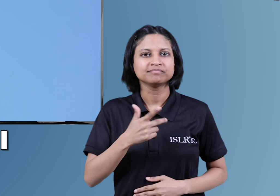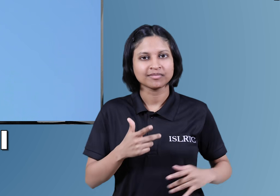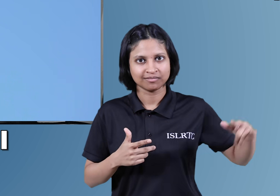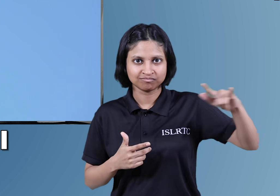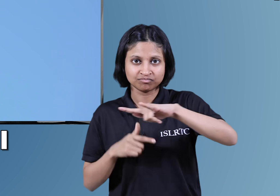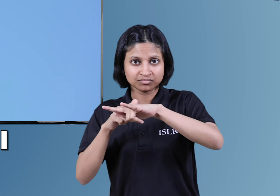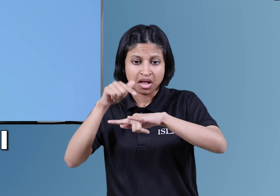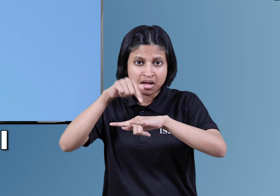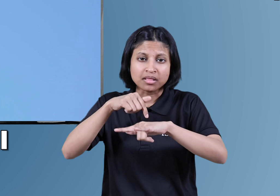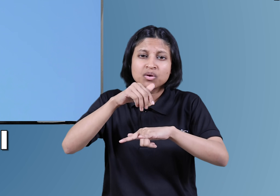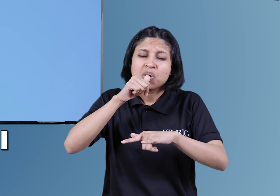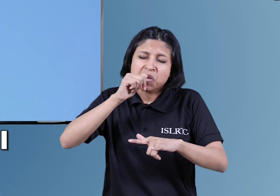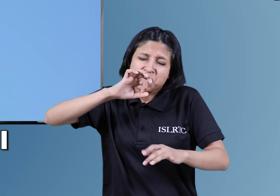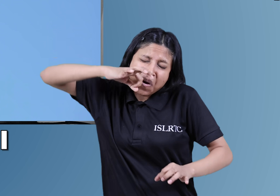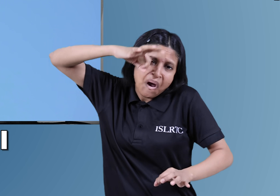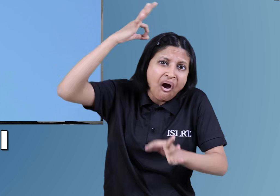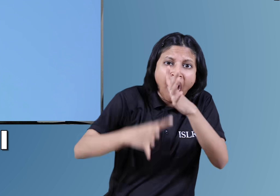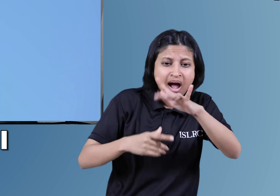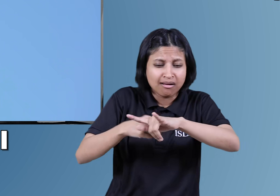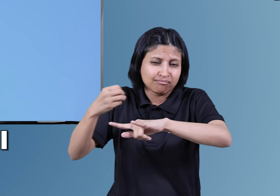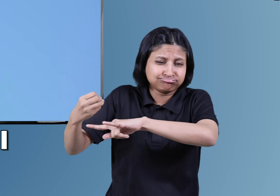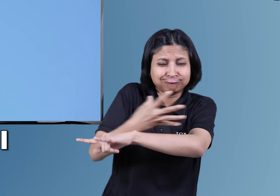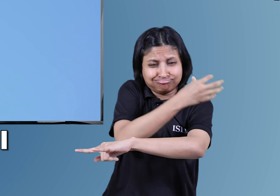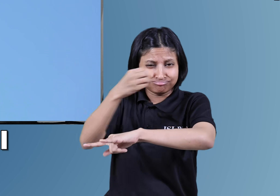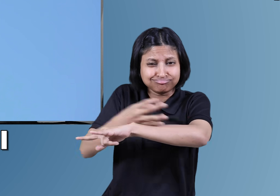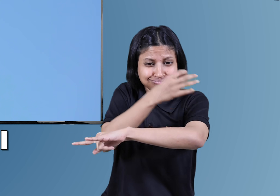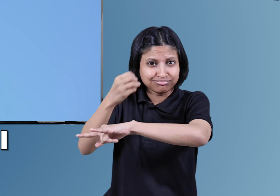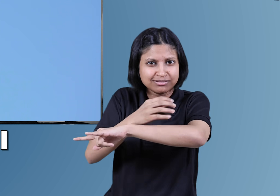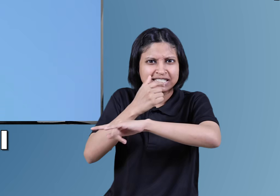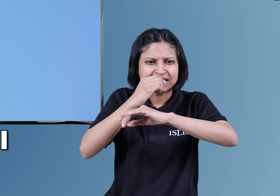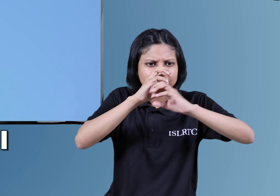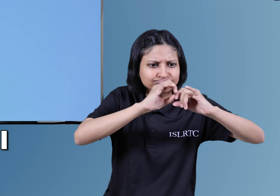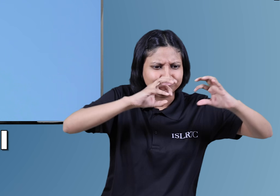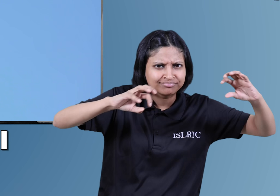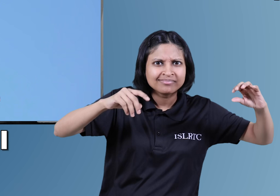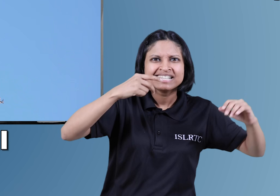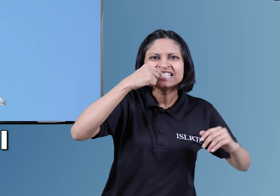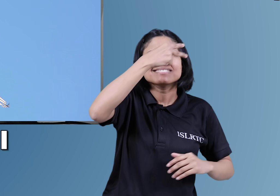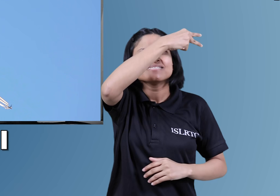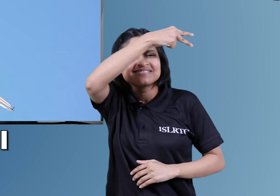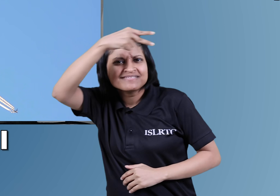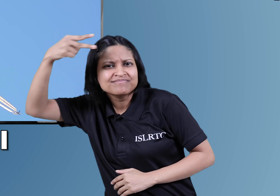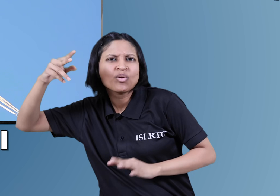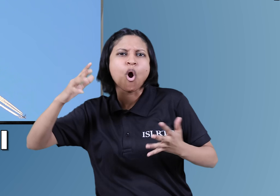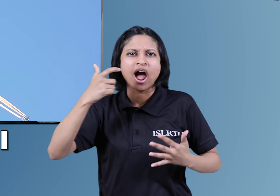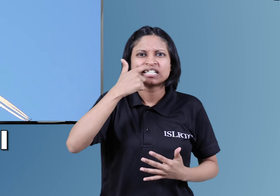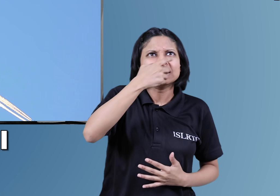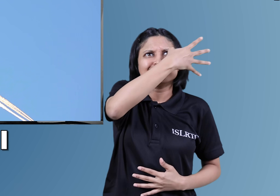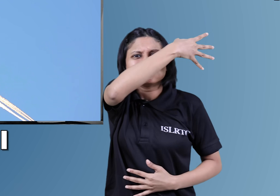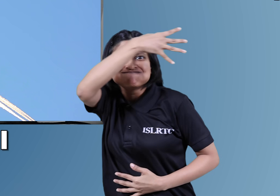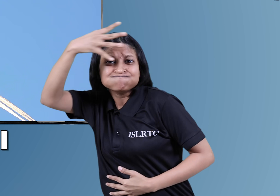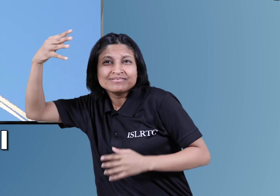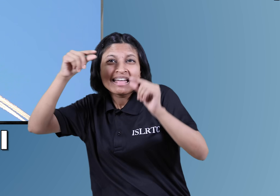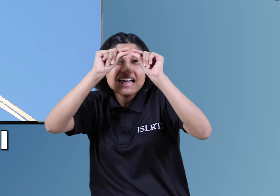The trail left by an aircraft in the sky, typically formed by hot water vapor.